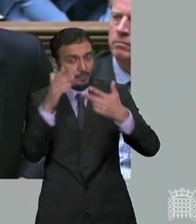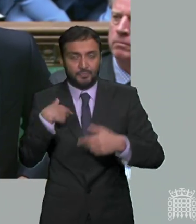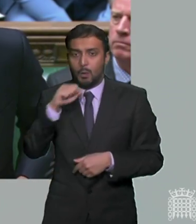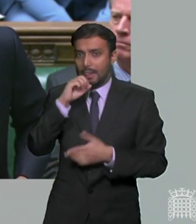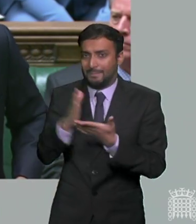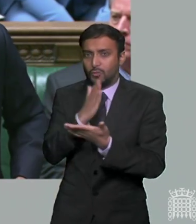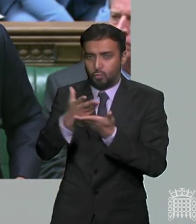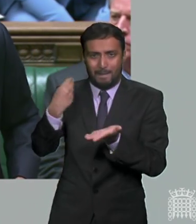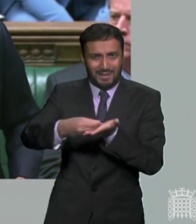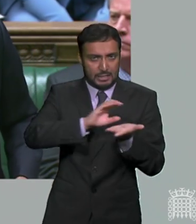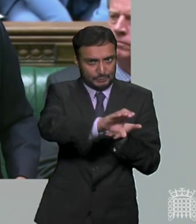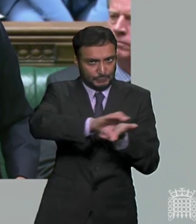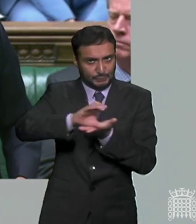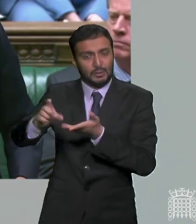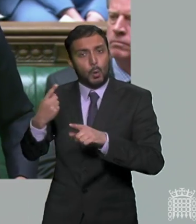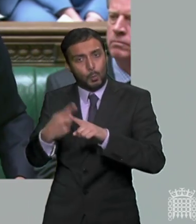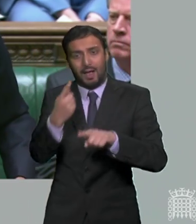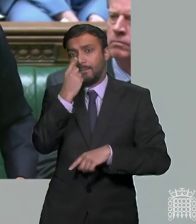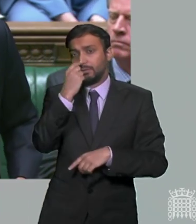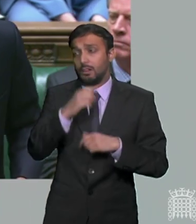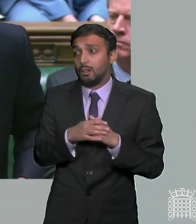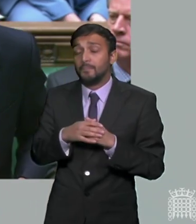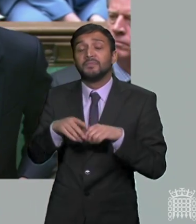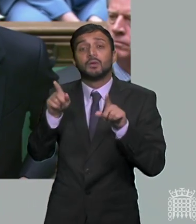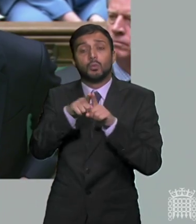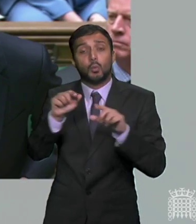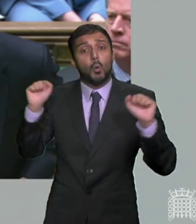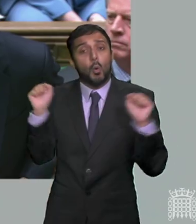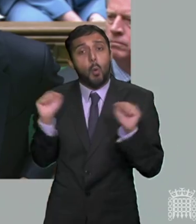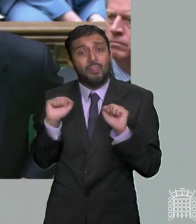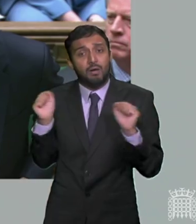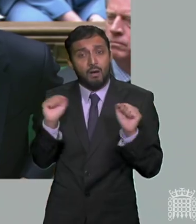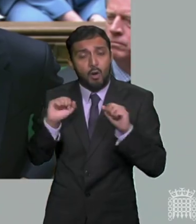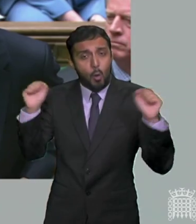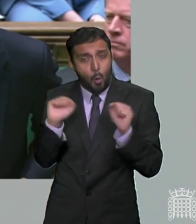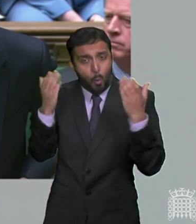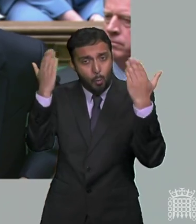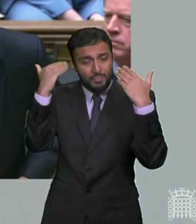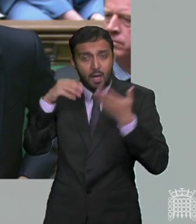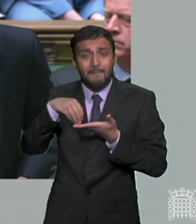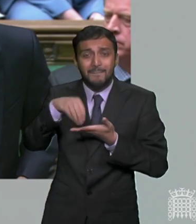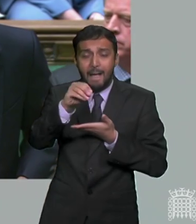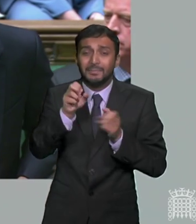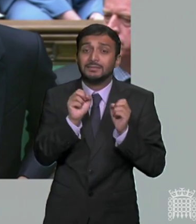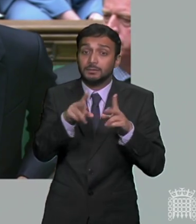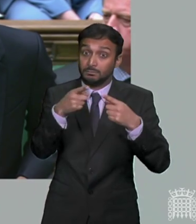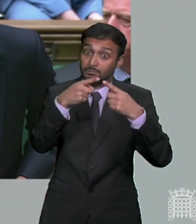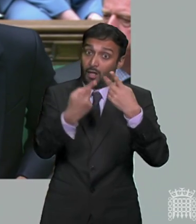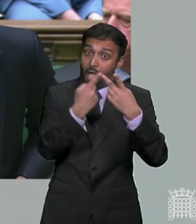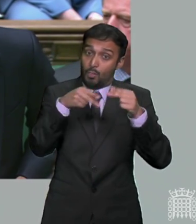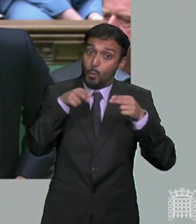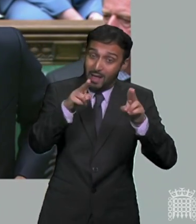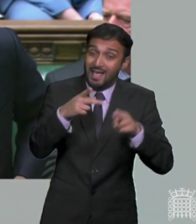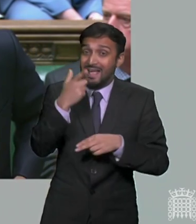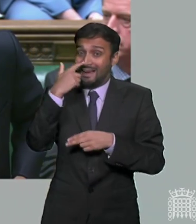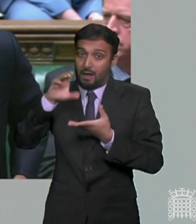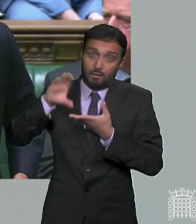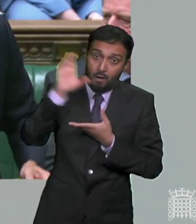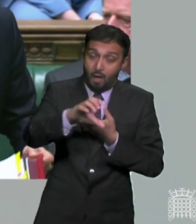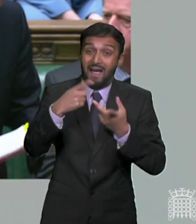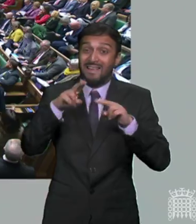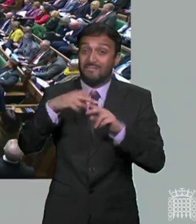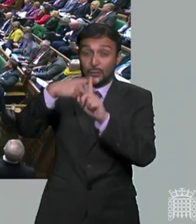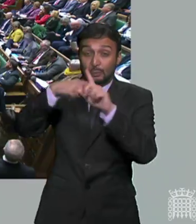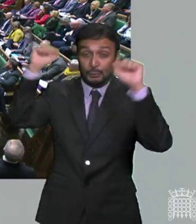My honourable Friend should also be reassured that the cold weather payment system provides extra financial support to those vulnerable constituents when temperatures drop below a certain point.